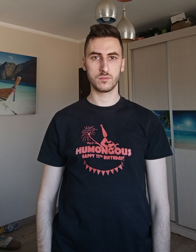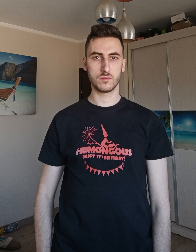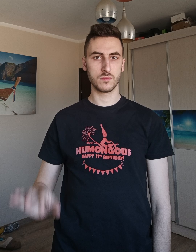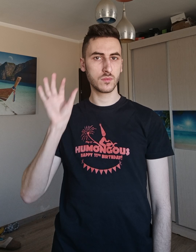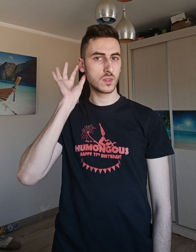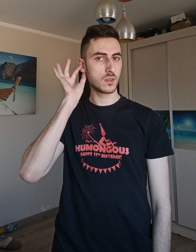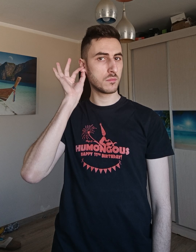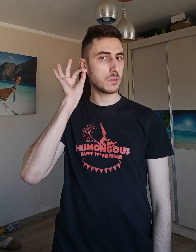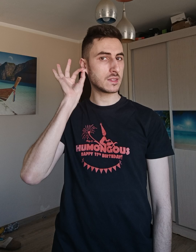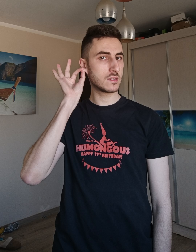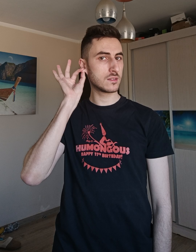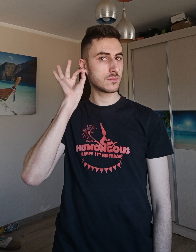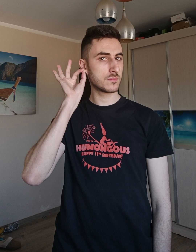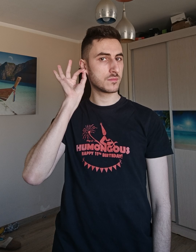בת